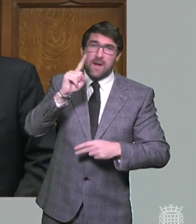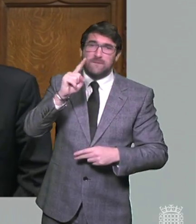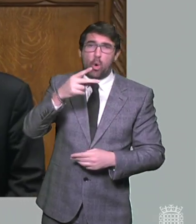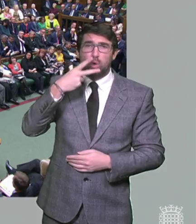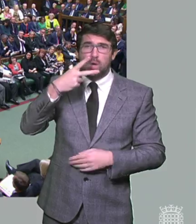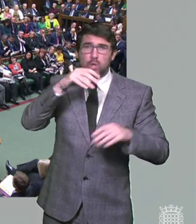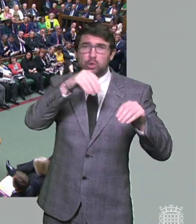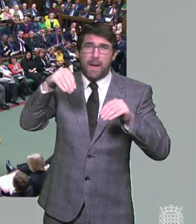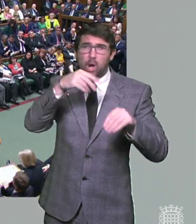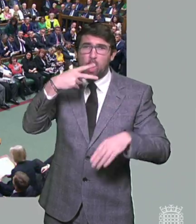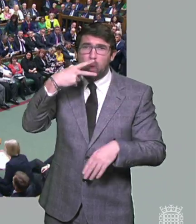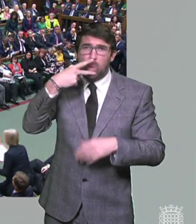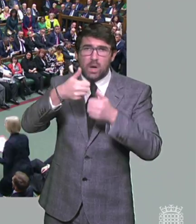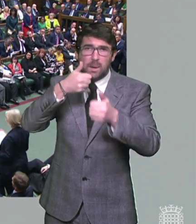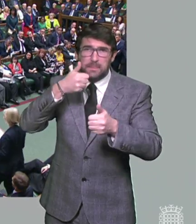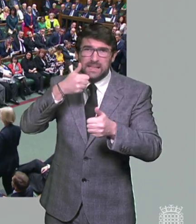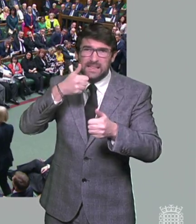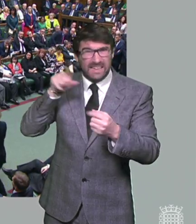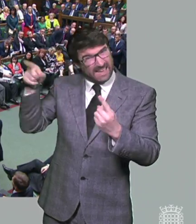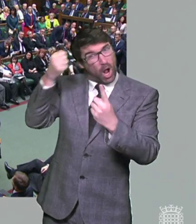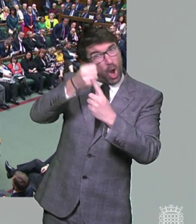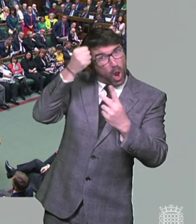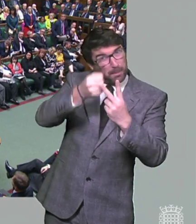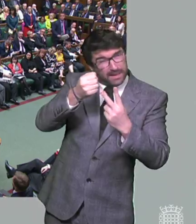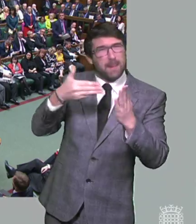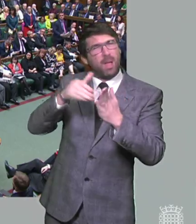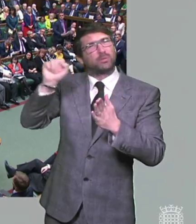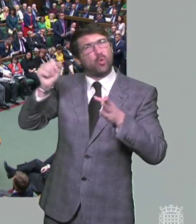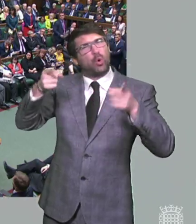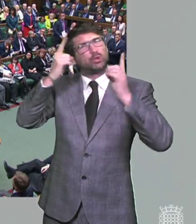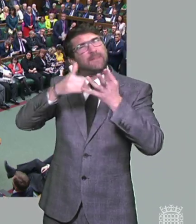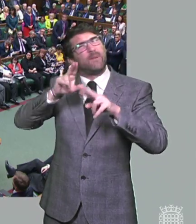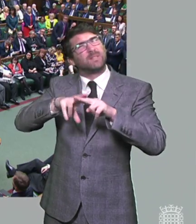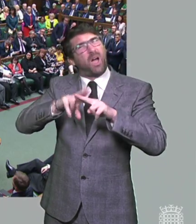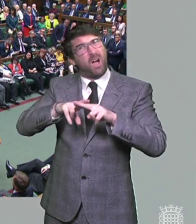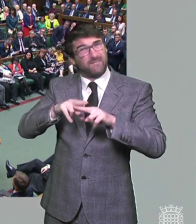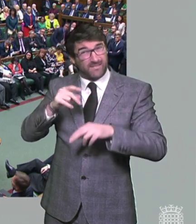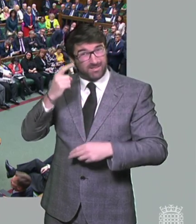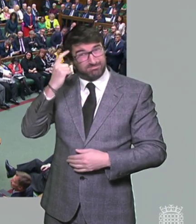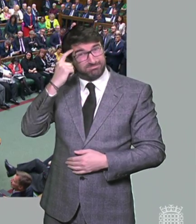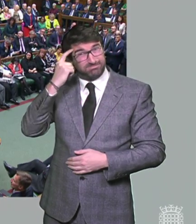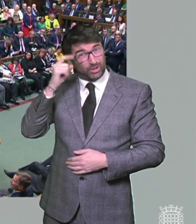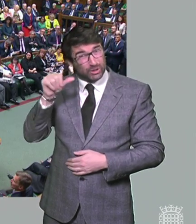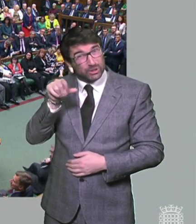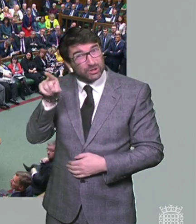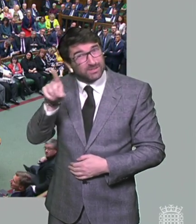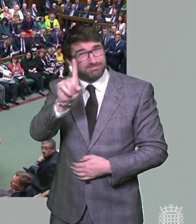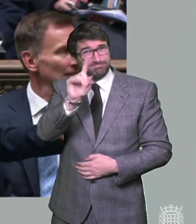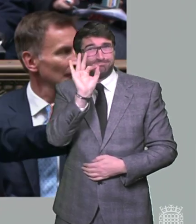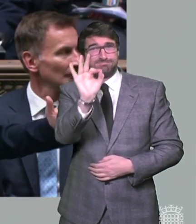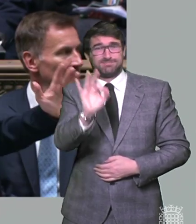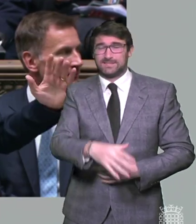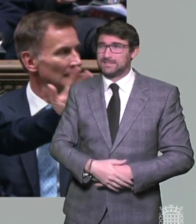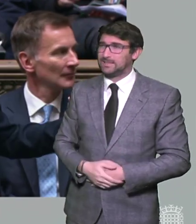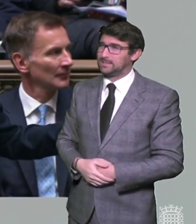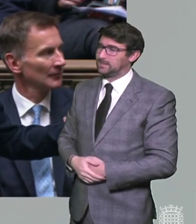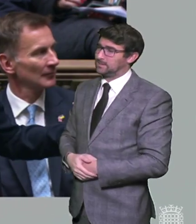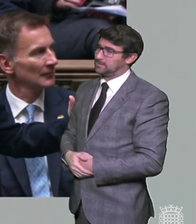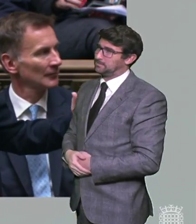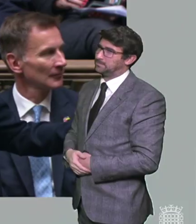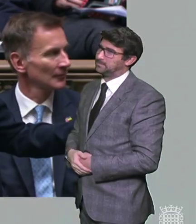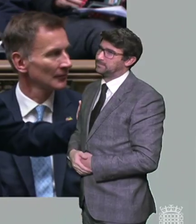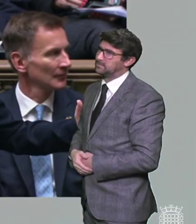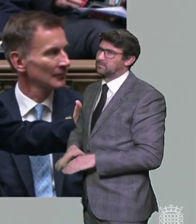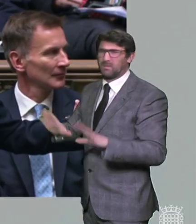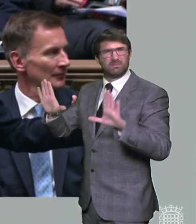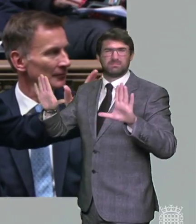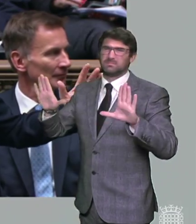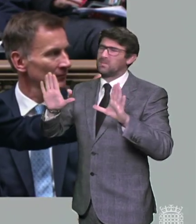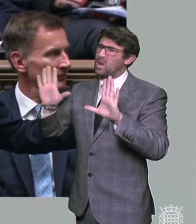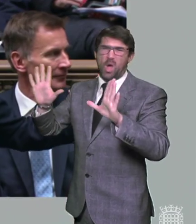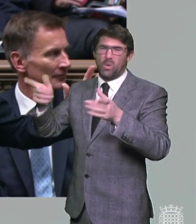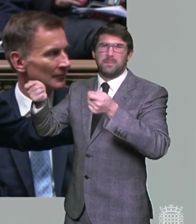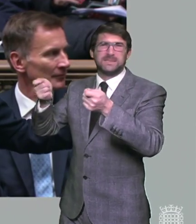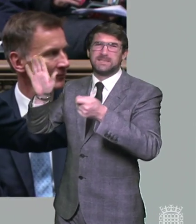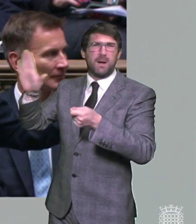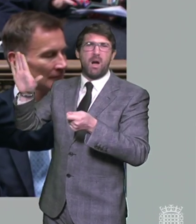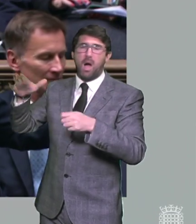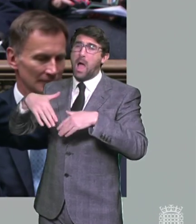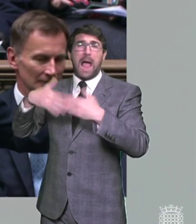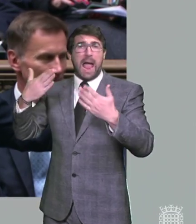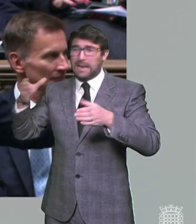All appointments in Downing Street are properly checked through the propriety and ethics process.